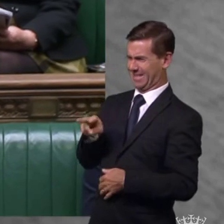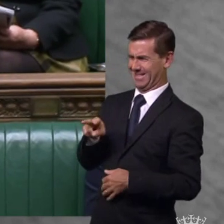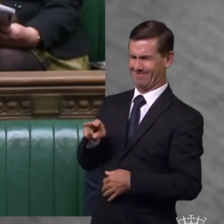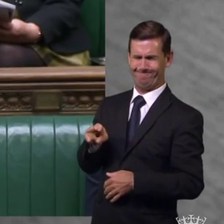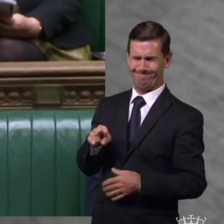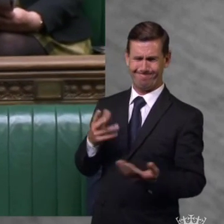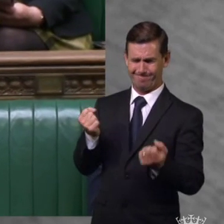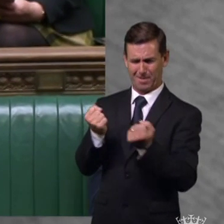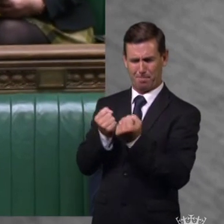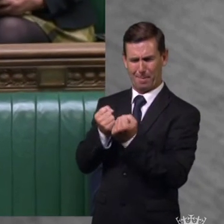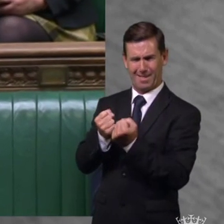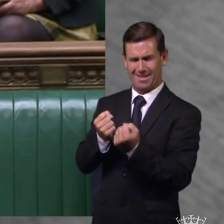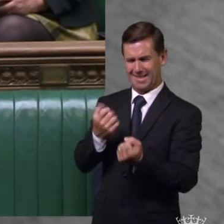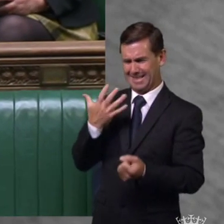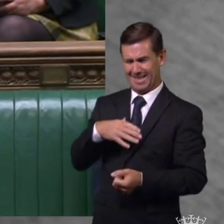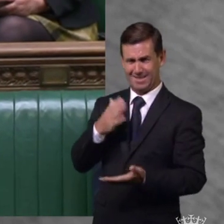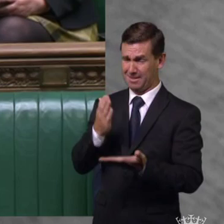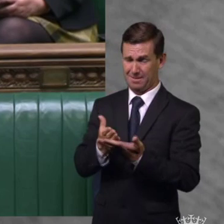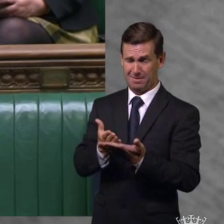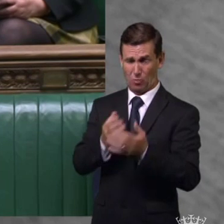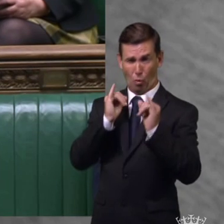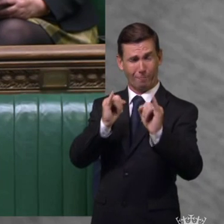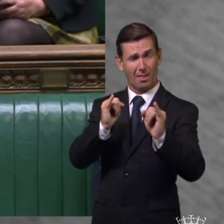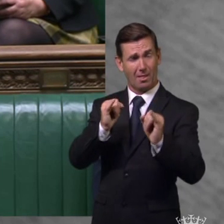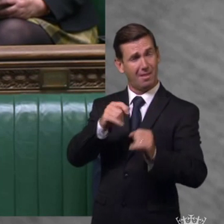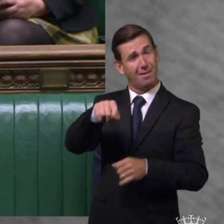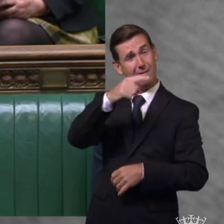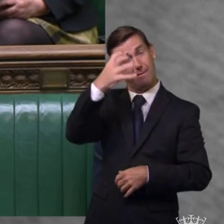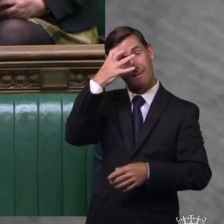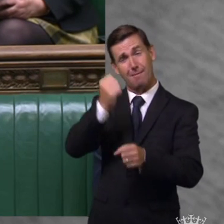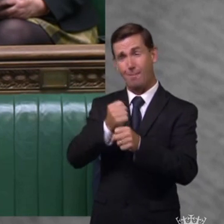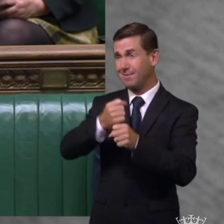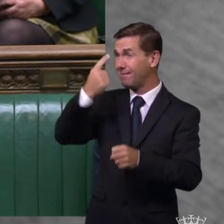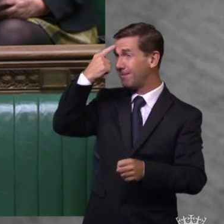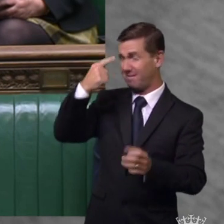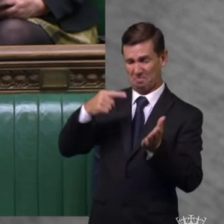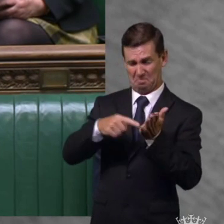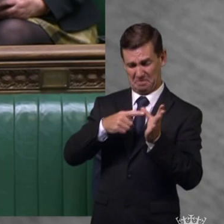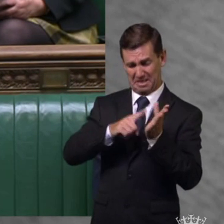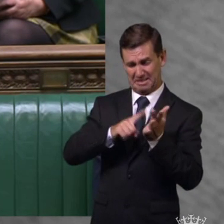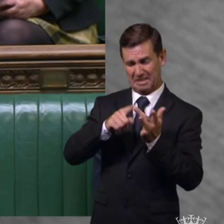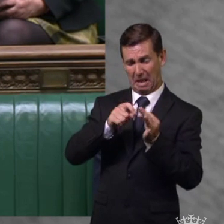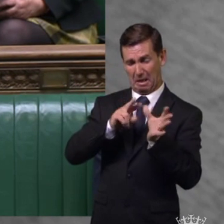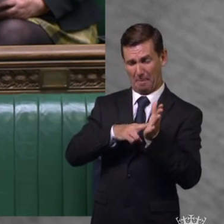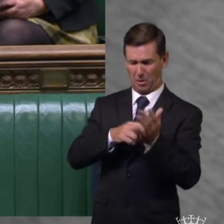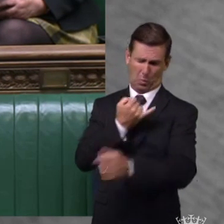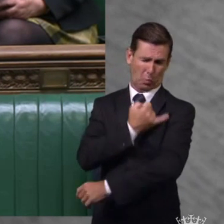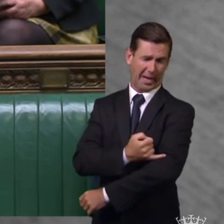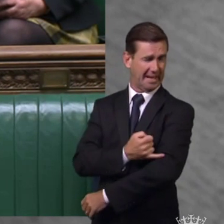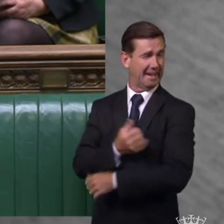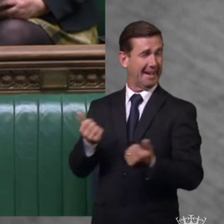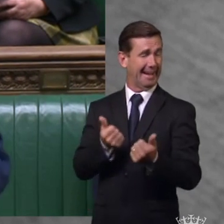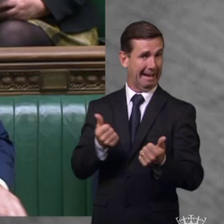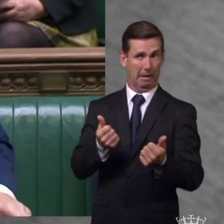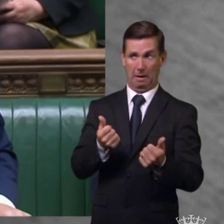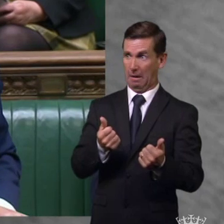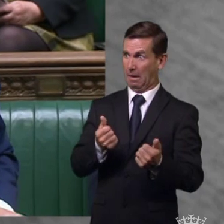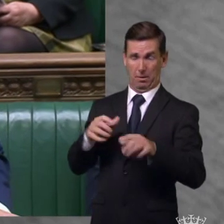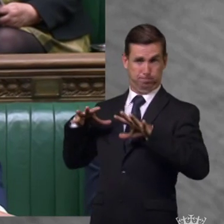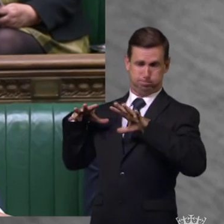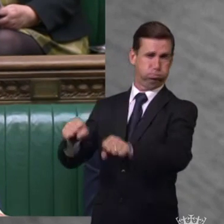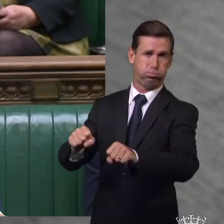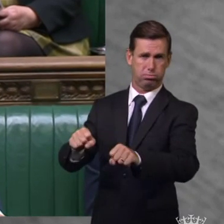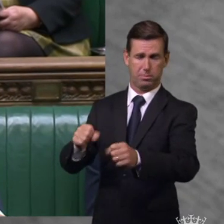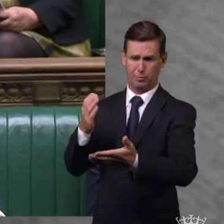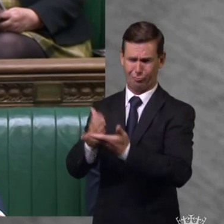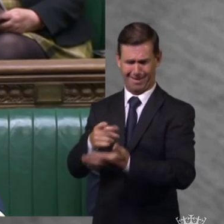There has been a major miscalculation of the resilience of the Afghan forces and staggering complacency from our Government about the Taliban threat.